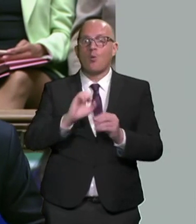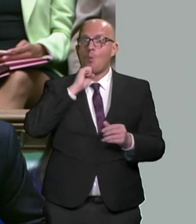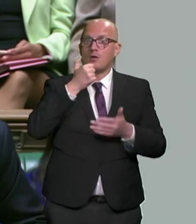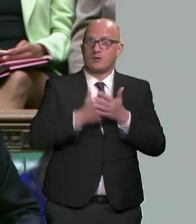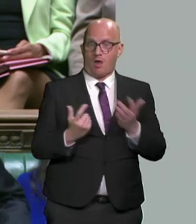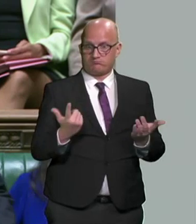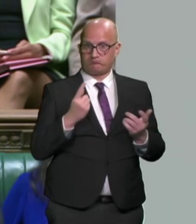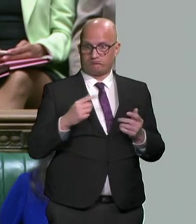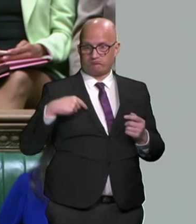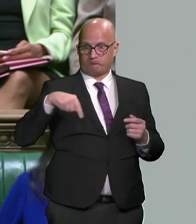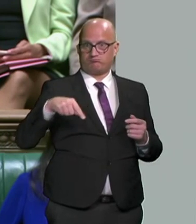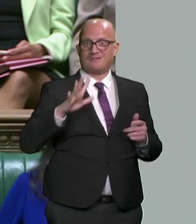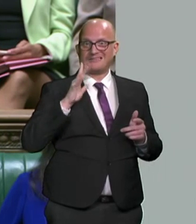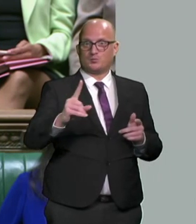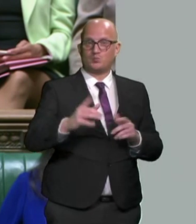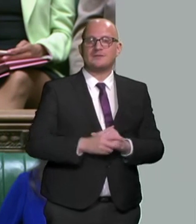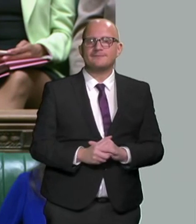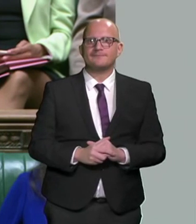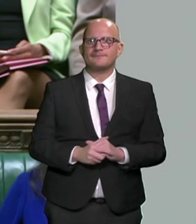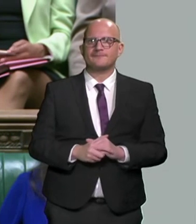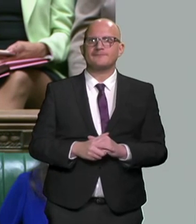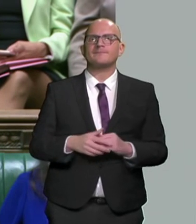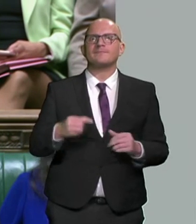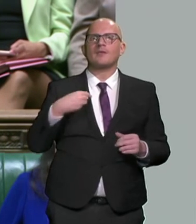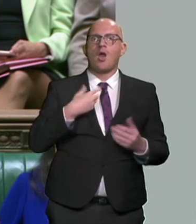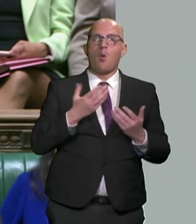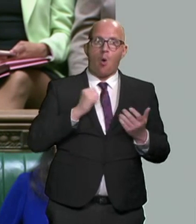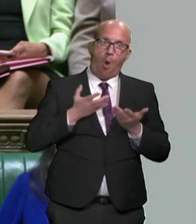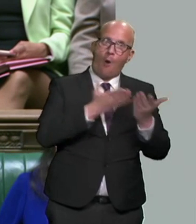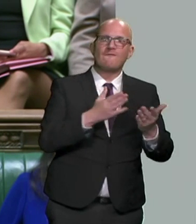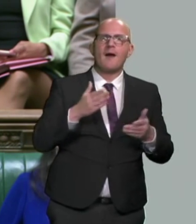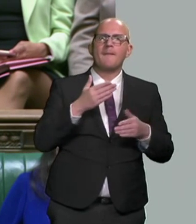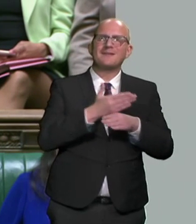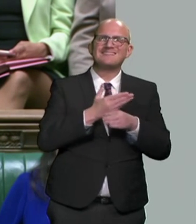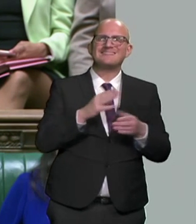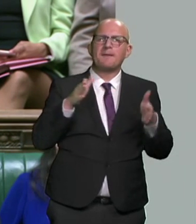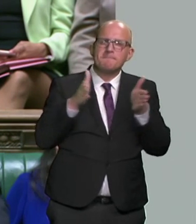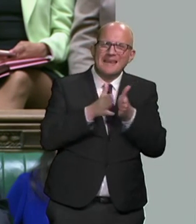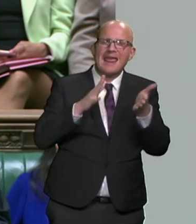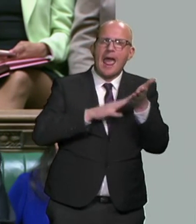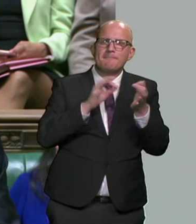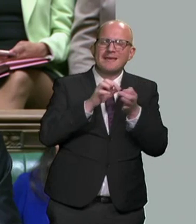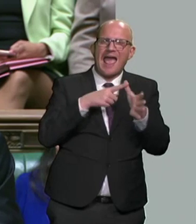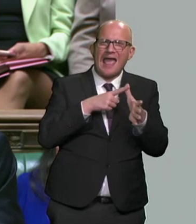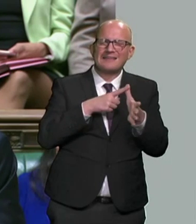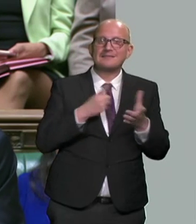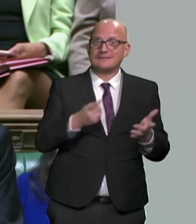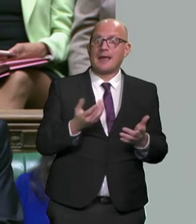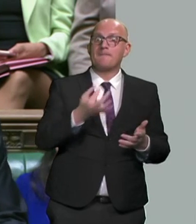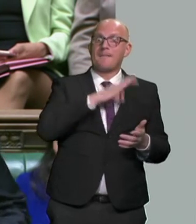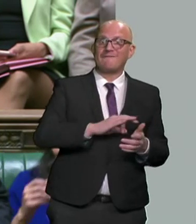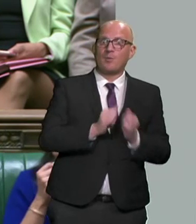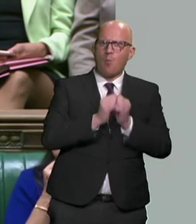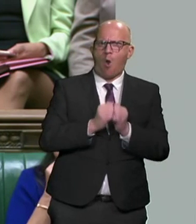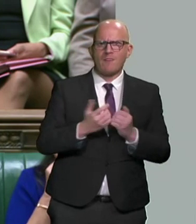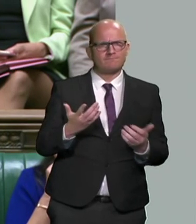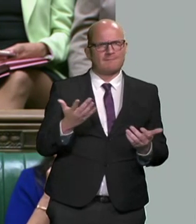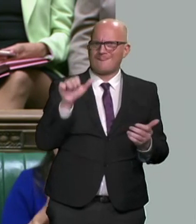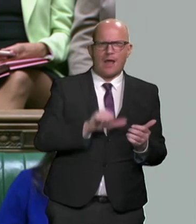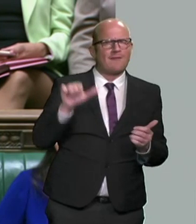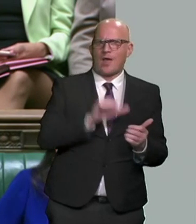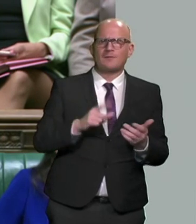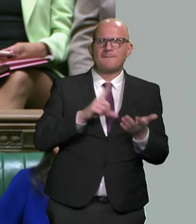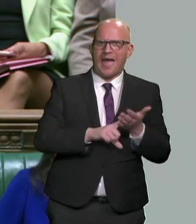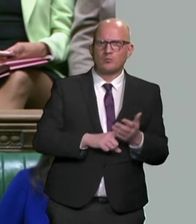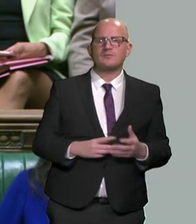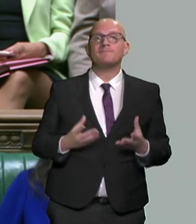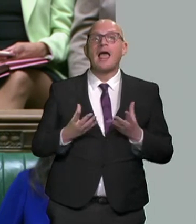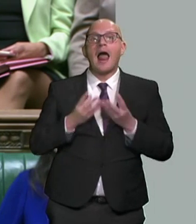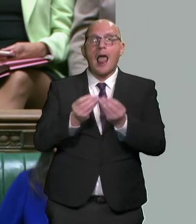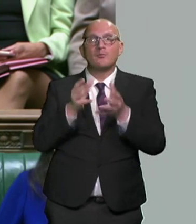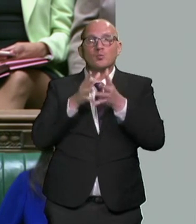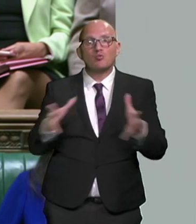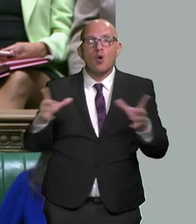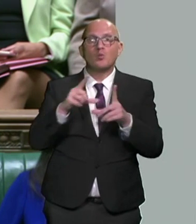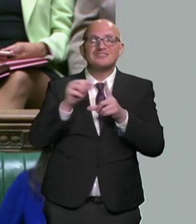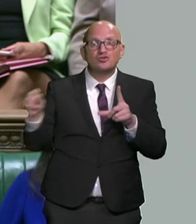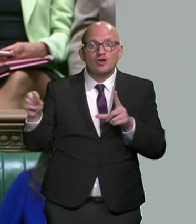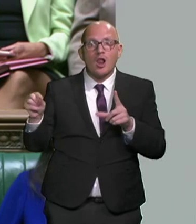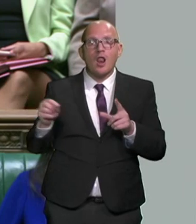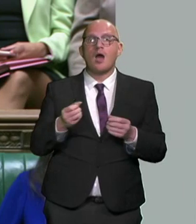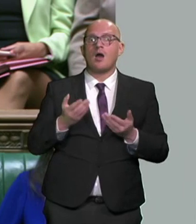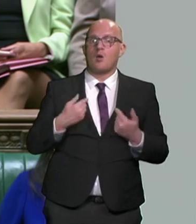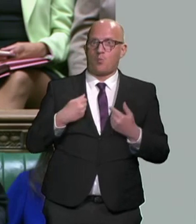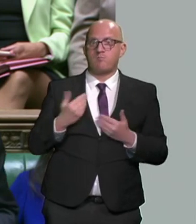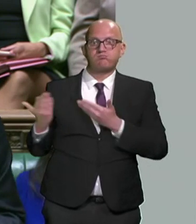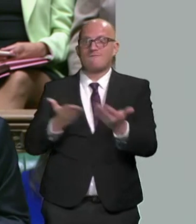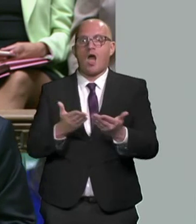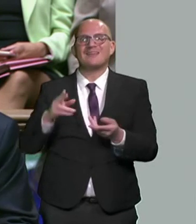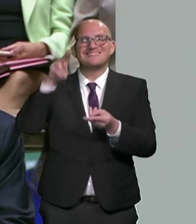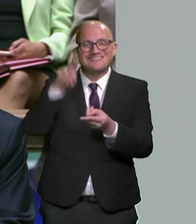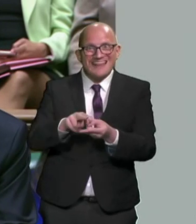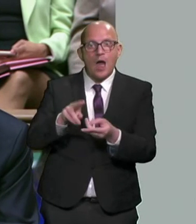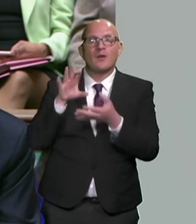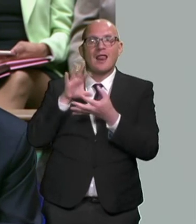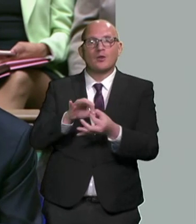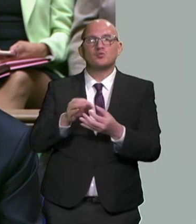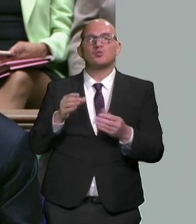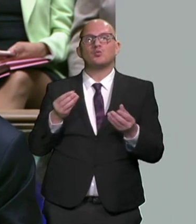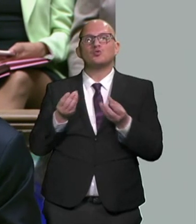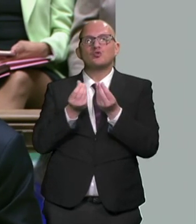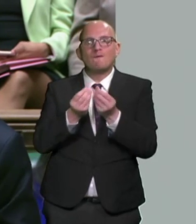Our Help to Grow Management scheme offers businesses mini-MBAs, 90% funded by Government—a benefit worth several thousand pounds—and Help to Grow Digital gives businesses a 50% discount on buying new software, up to £5,000.